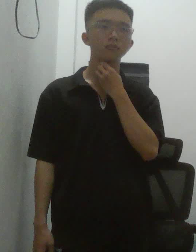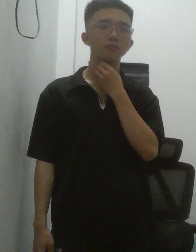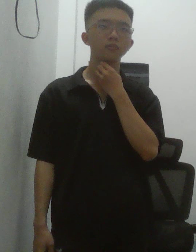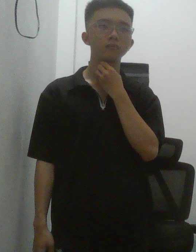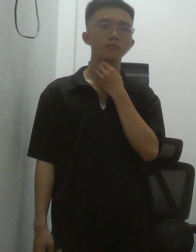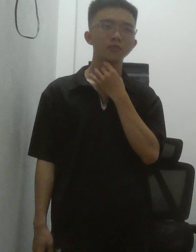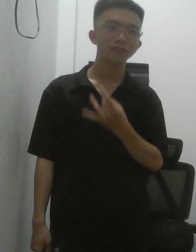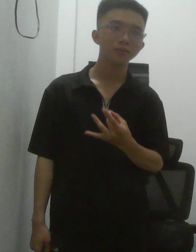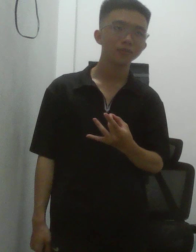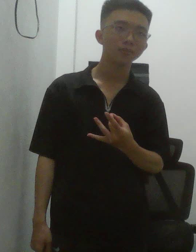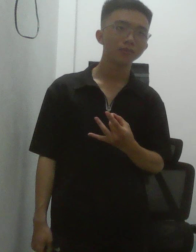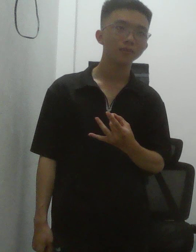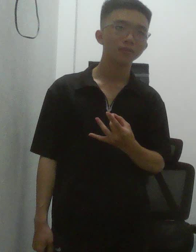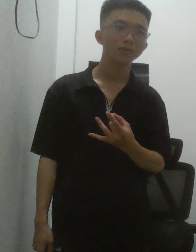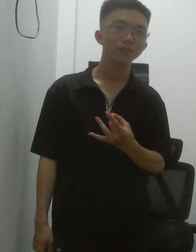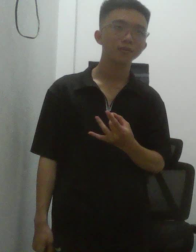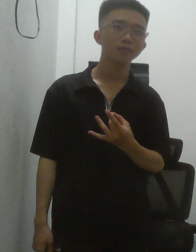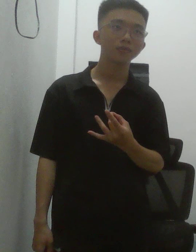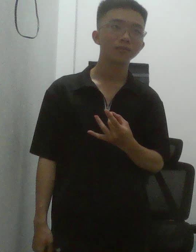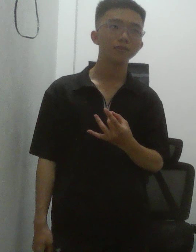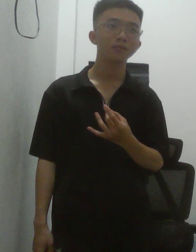thich